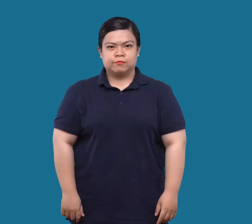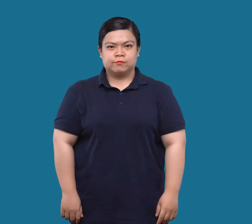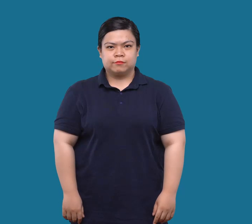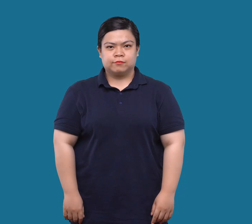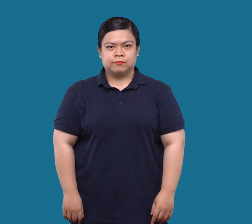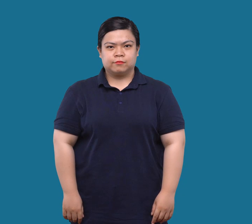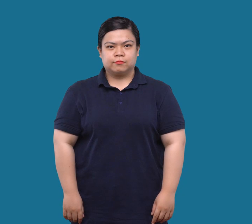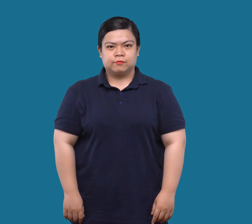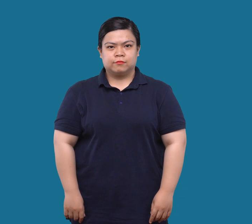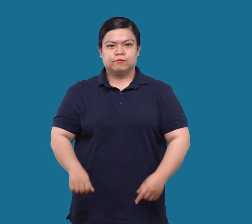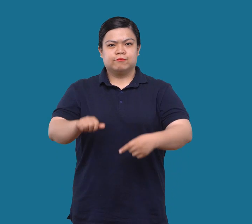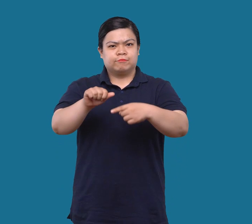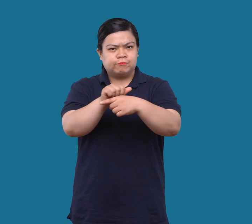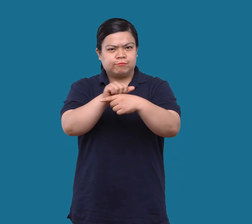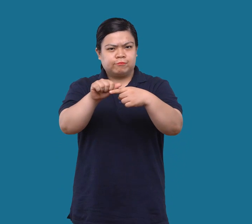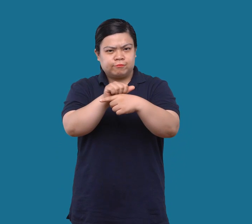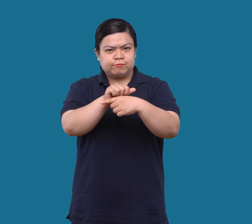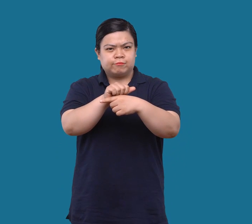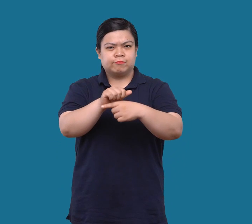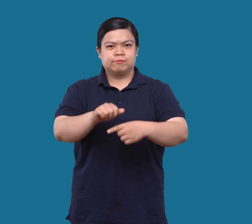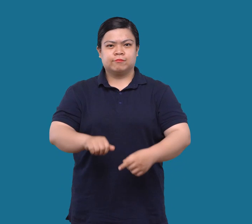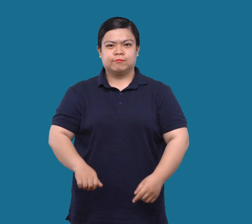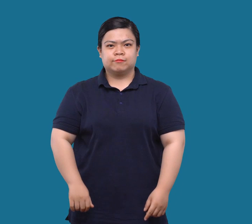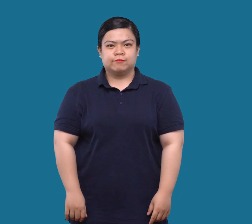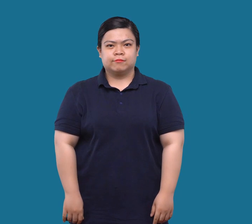thực hành